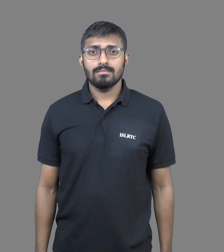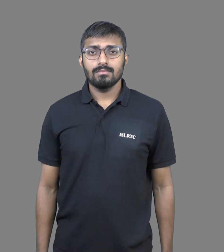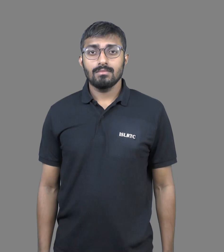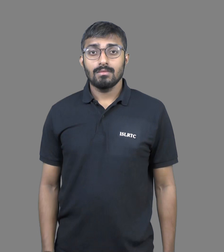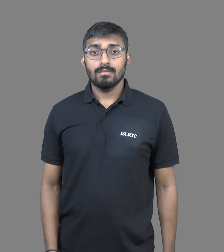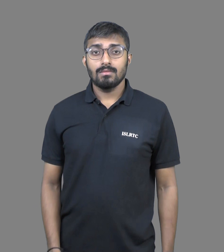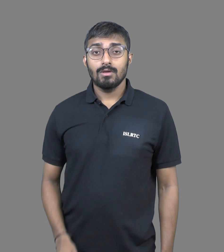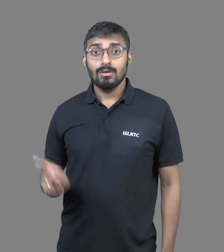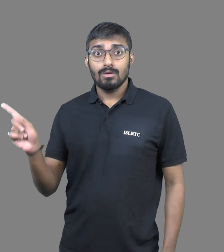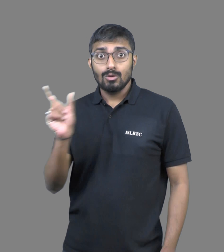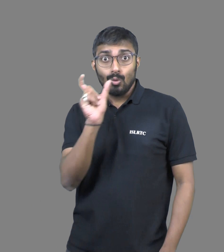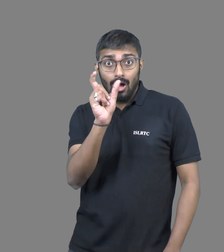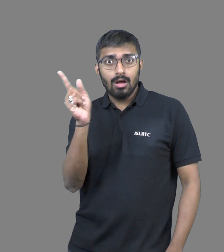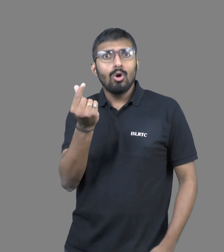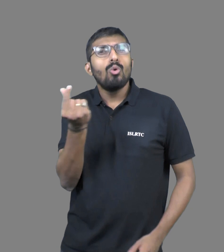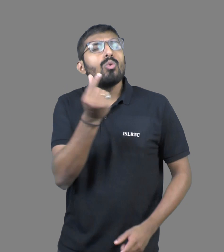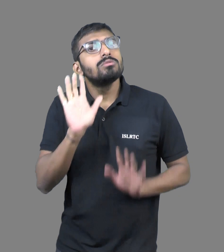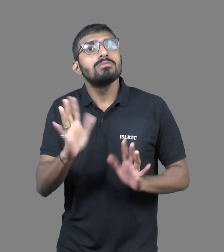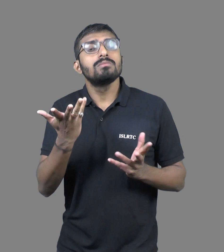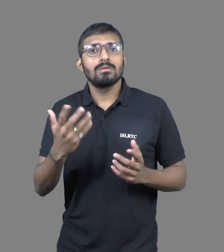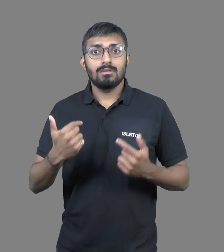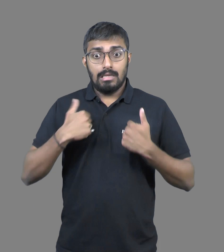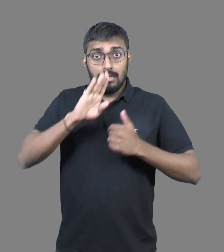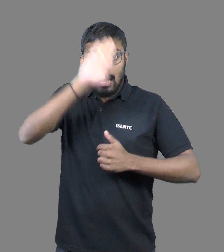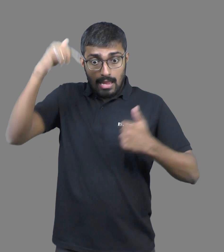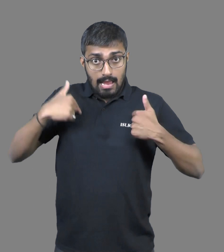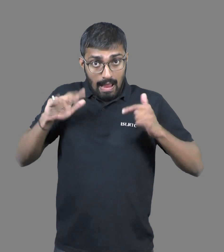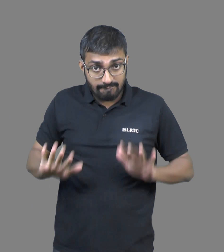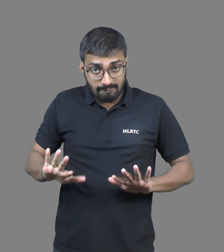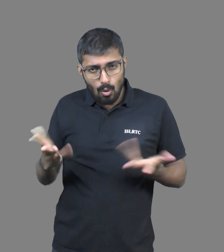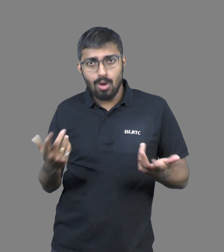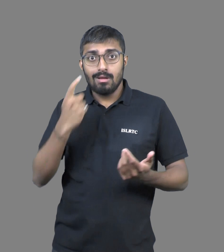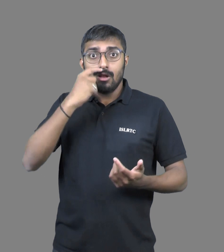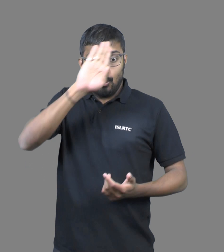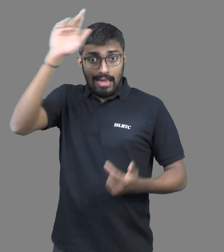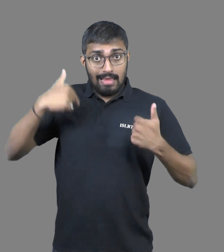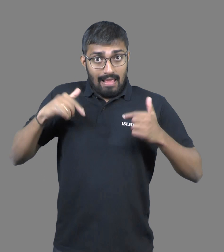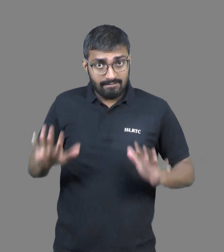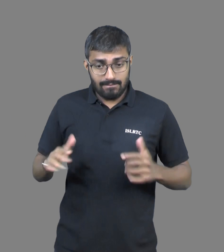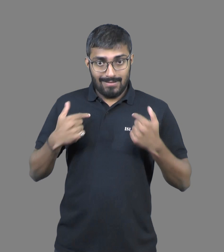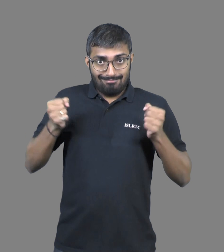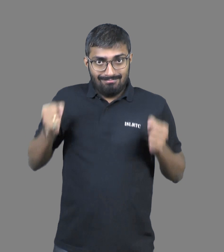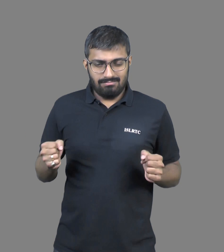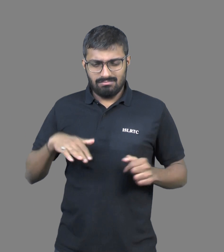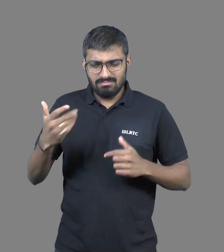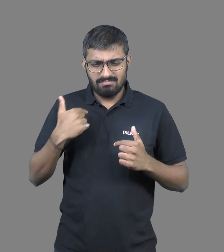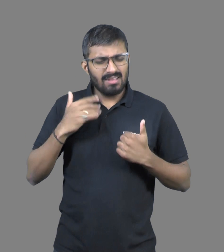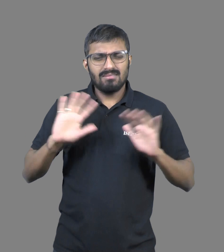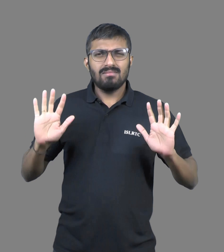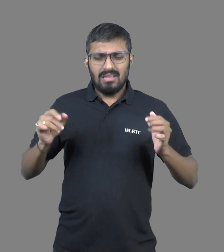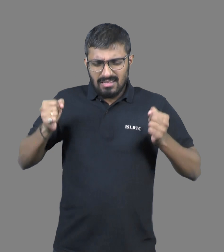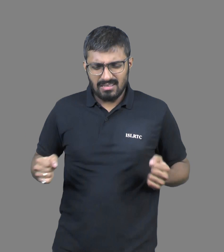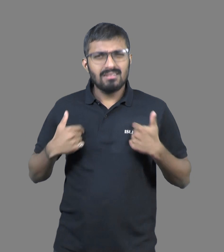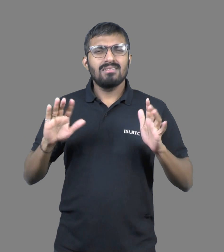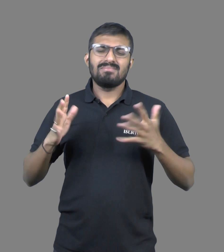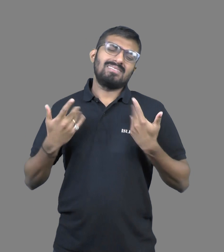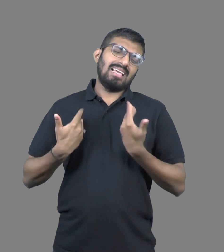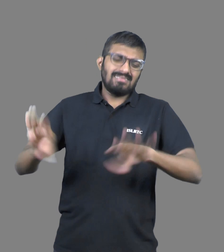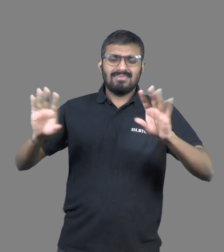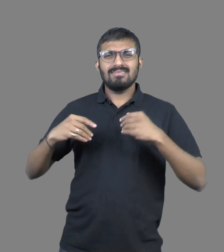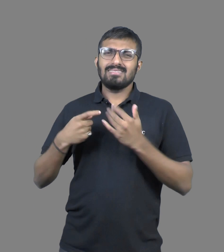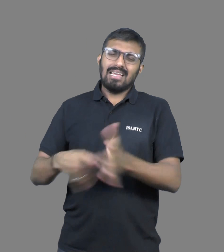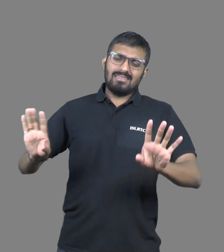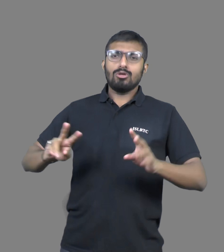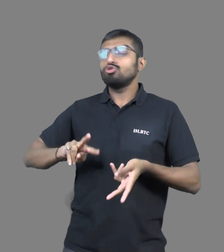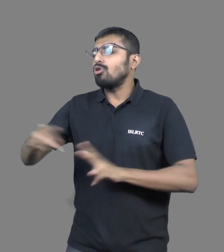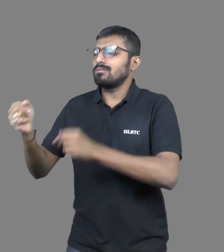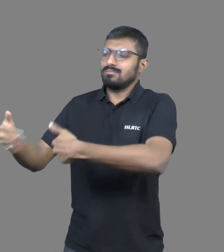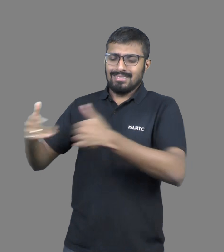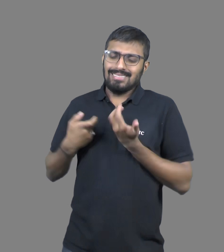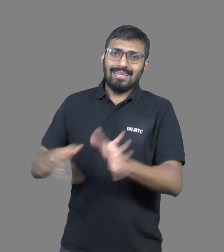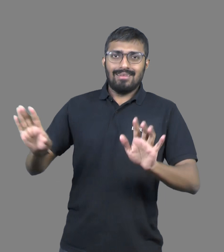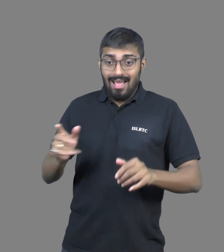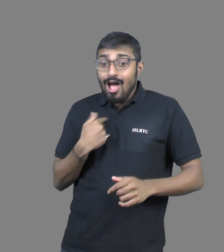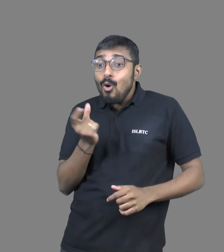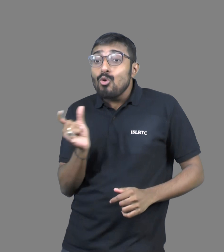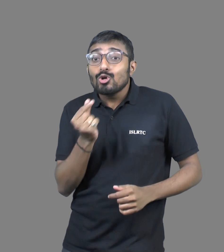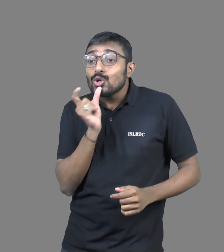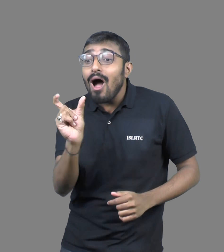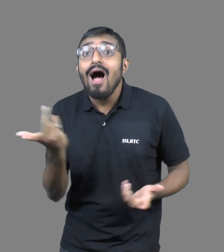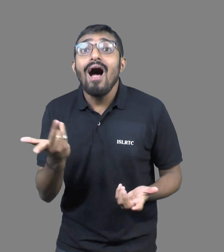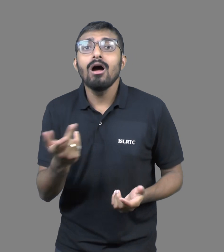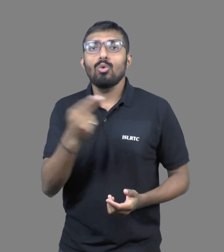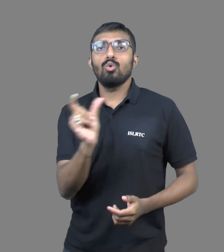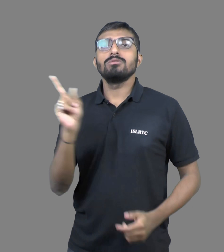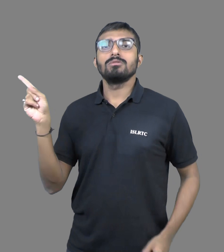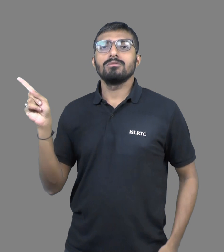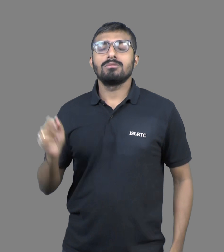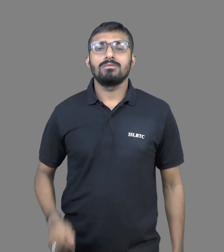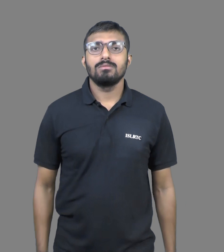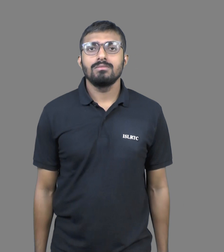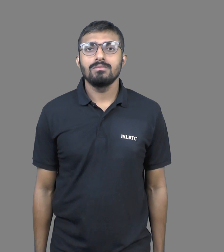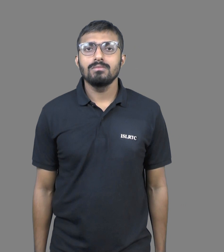Abdicate